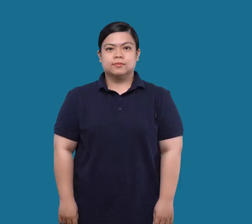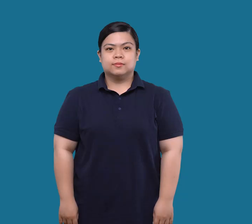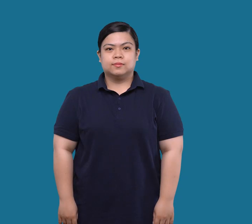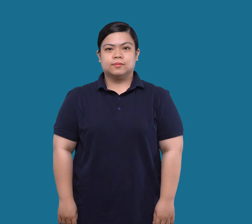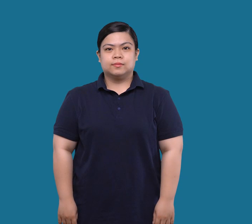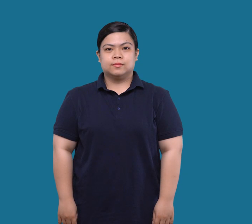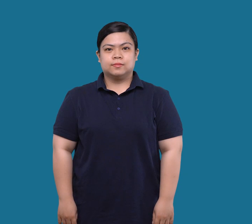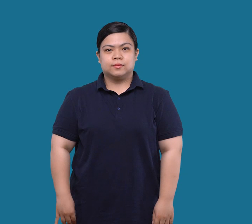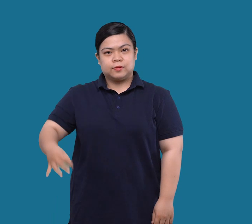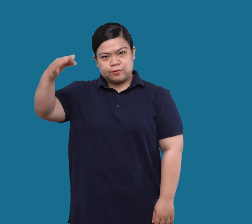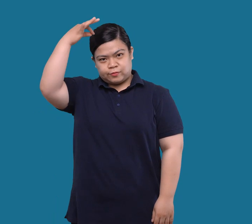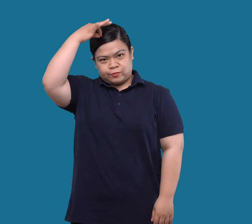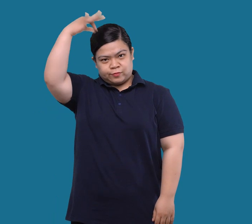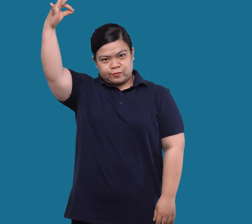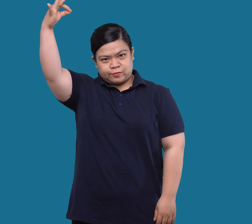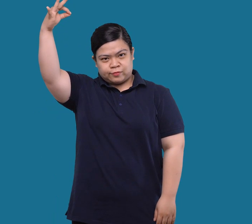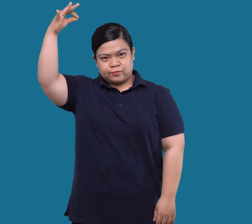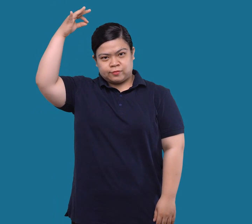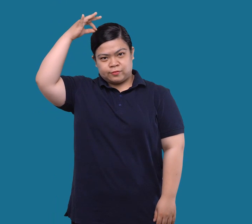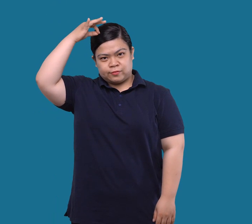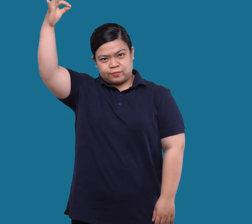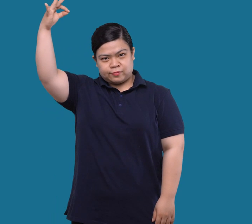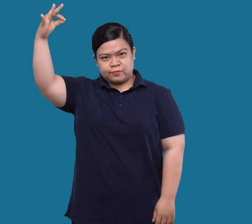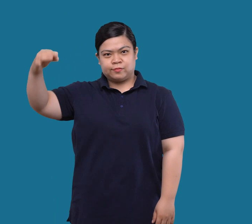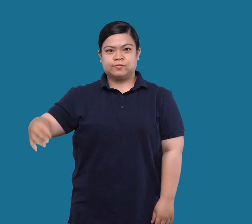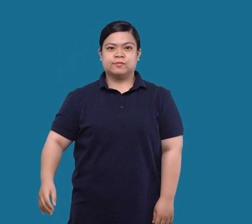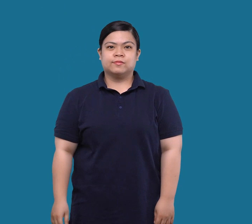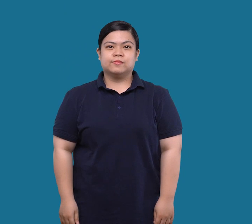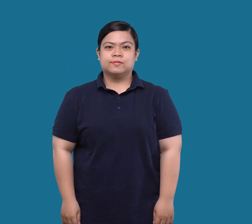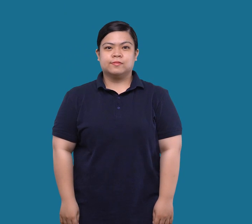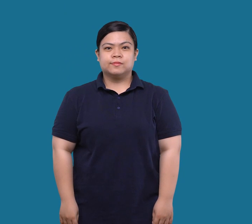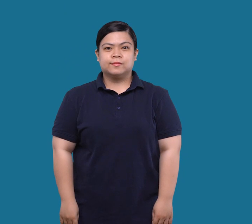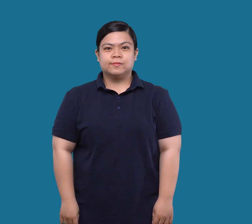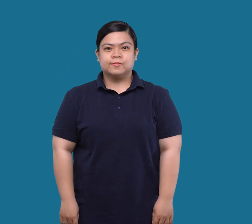nhổ tóc